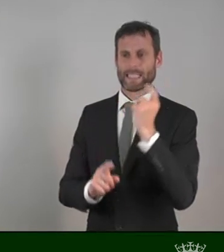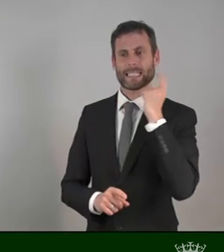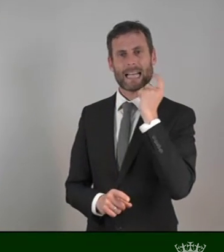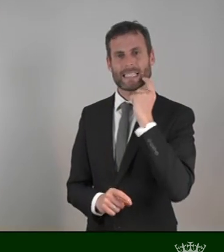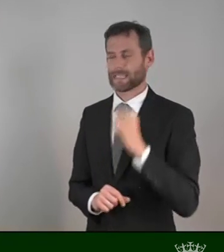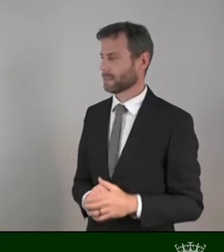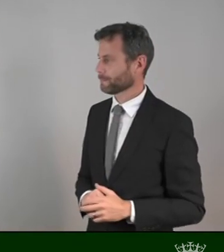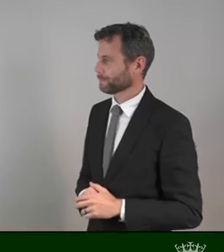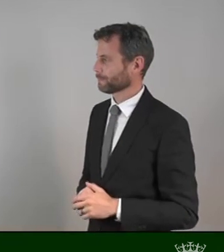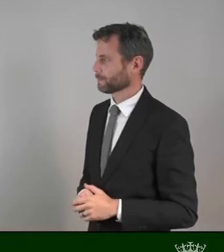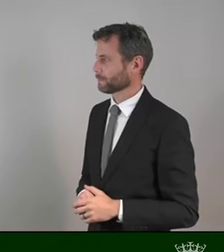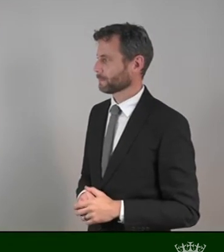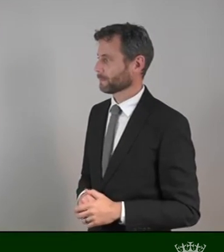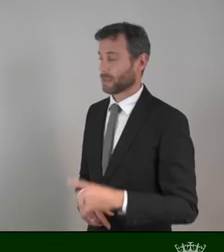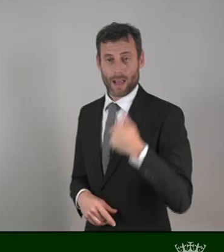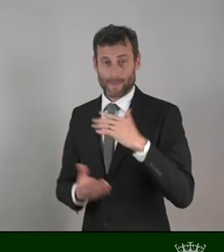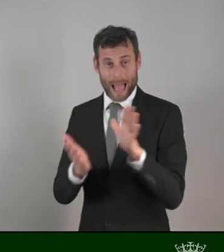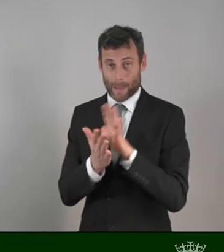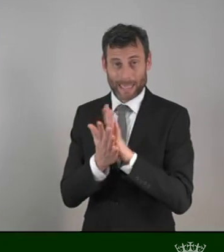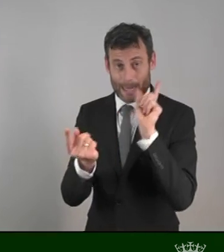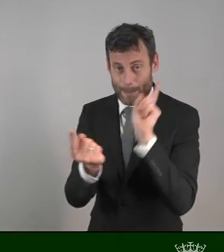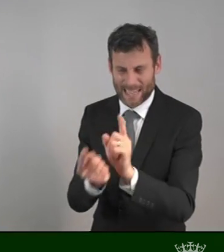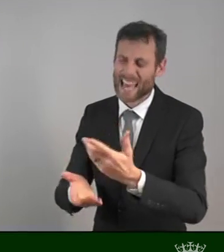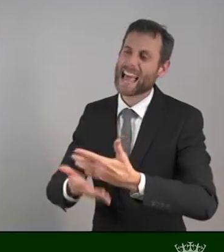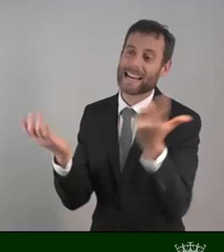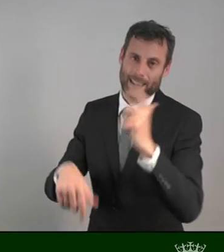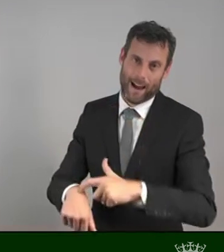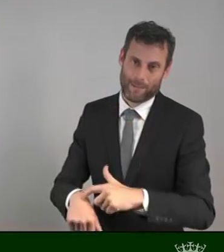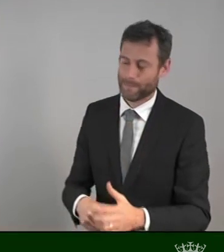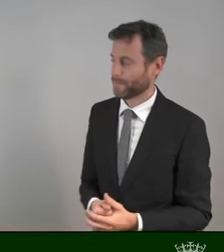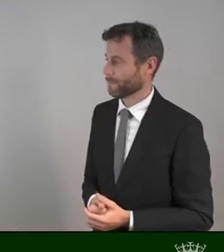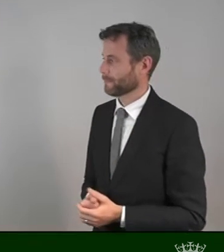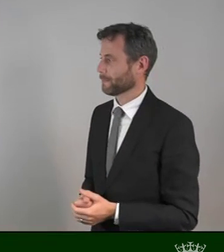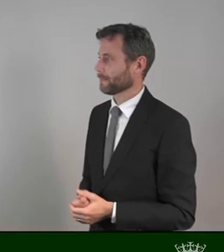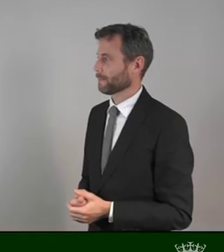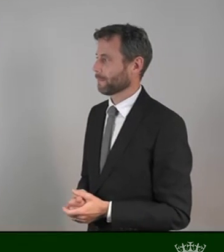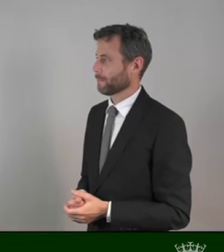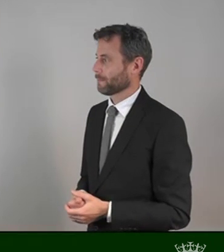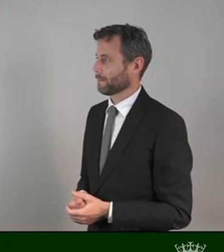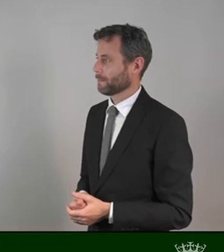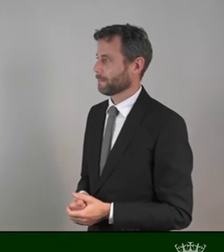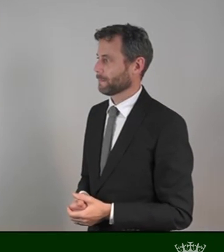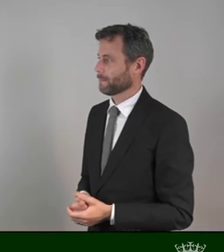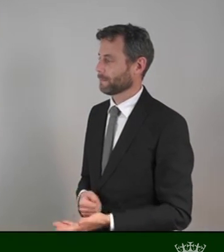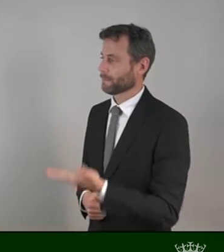I am very happy to meet my honourable Friend any time.